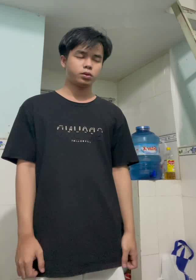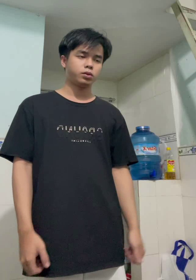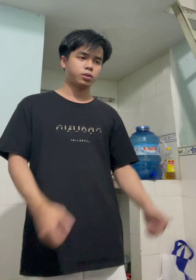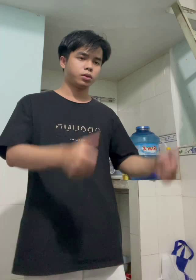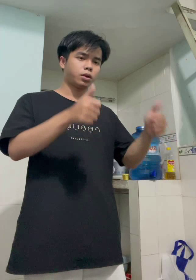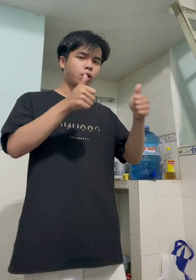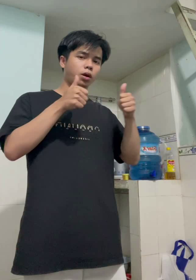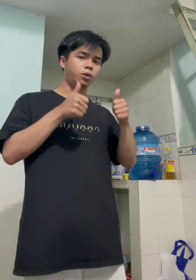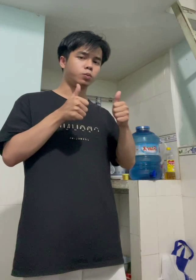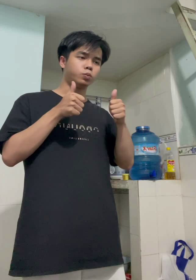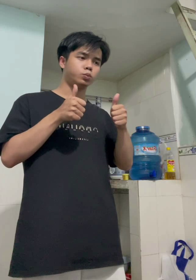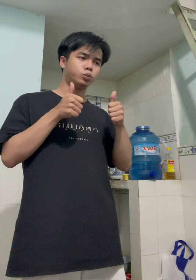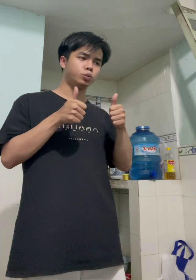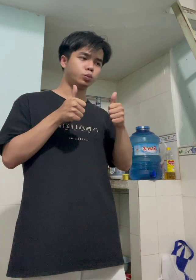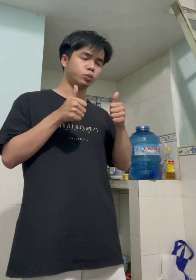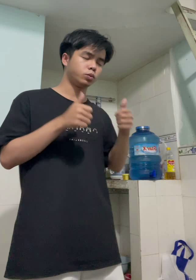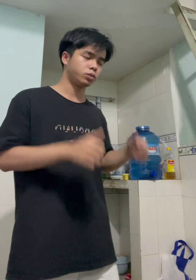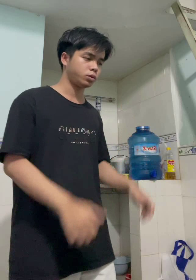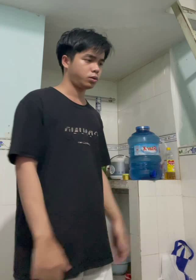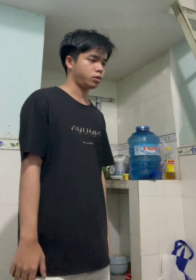rat tot